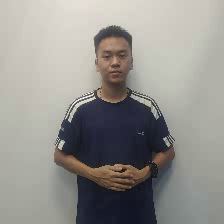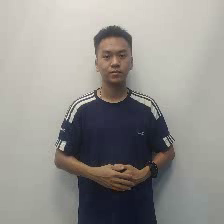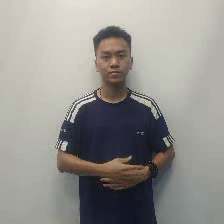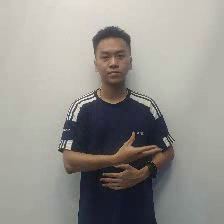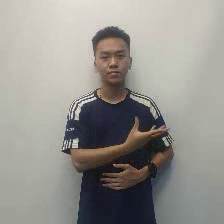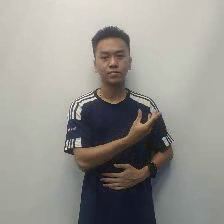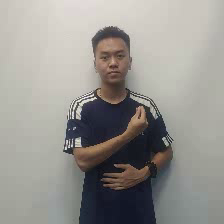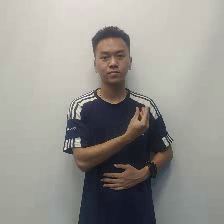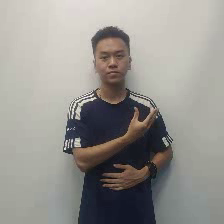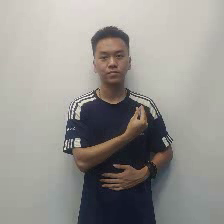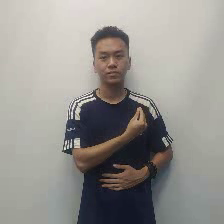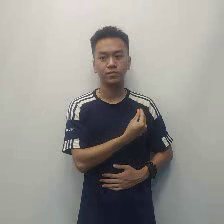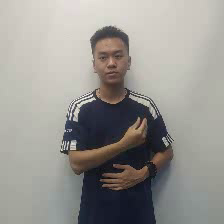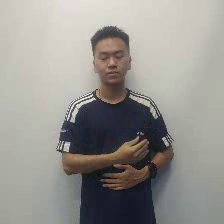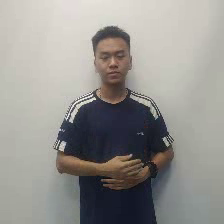Xúc động